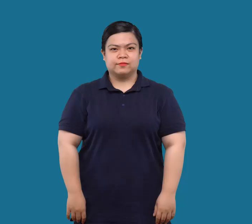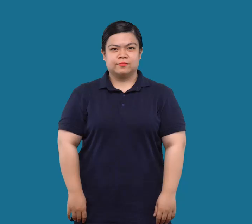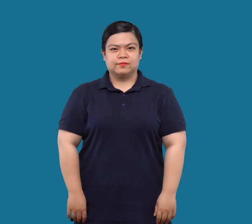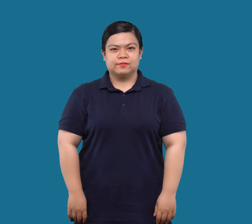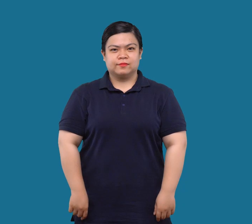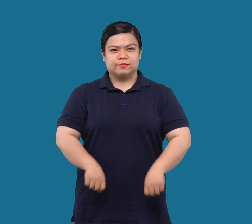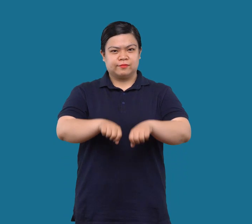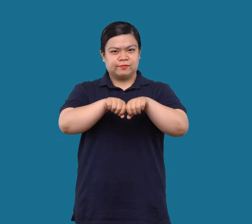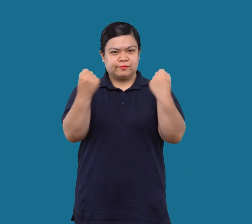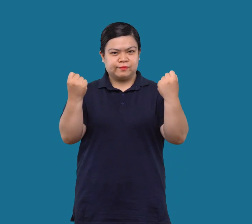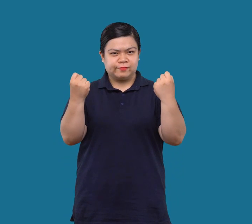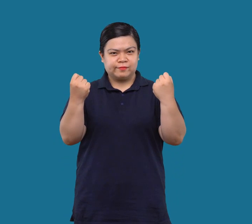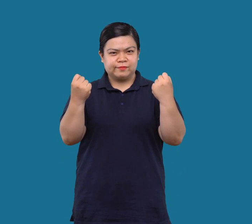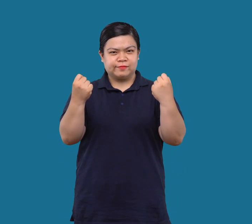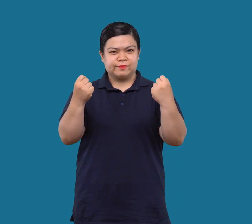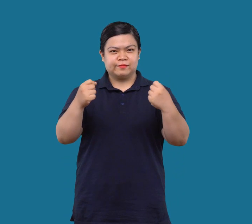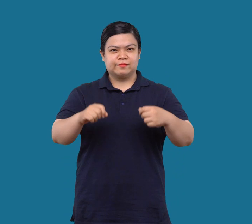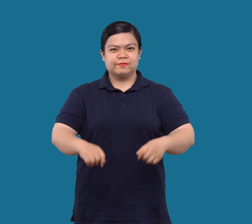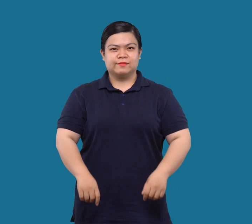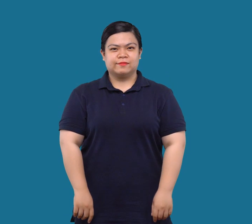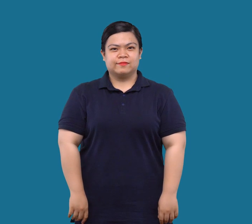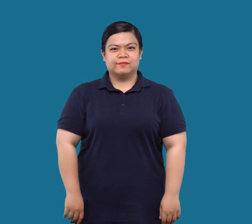hỏng